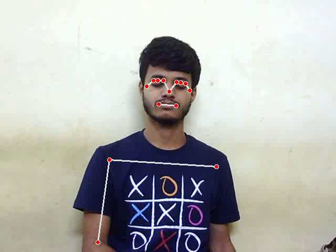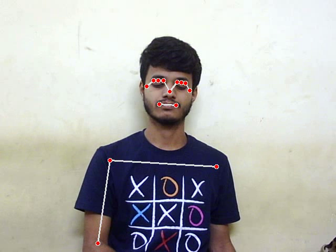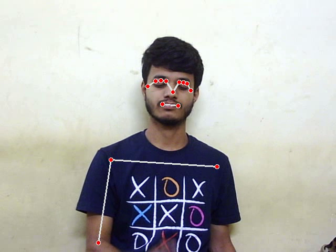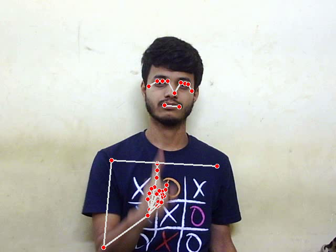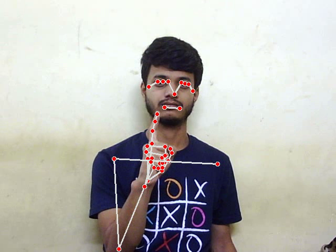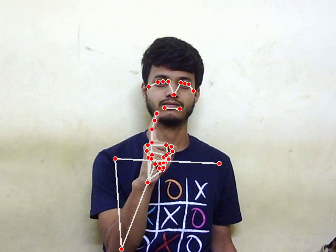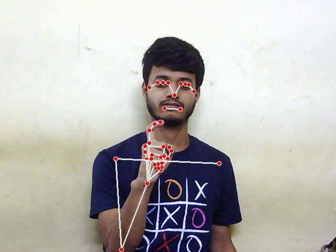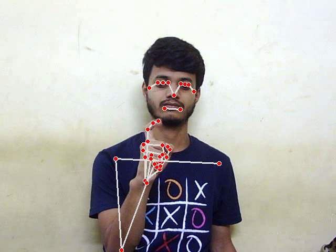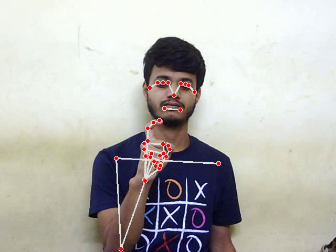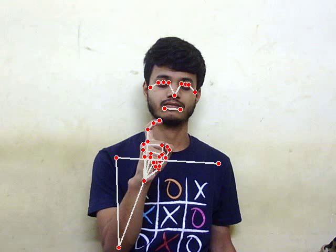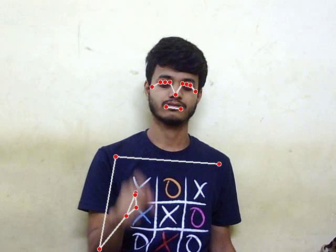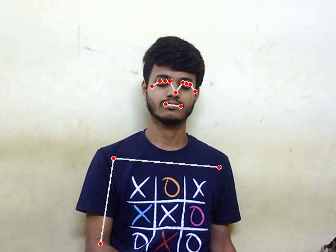question